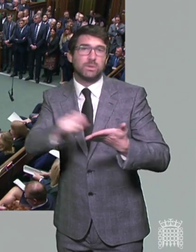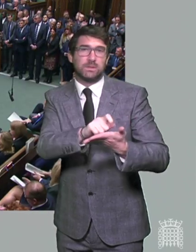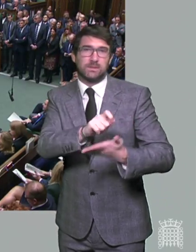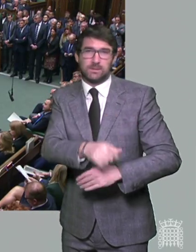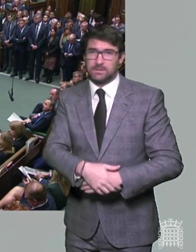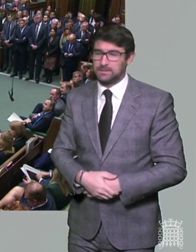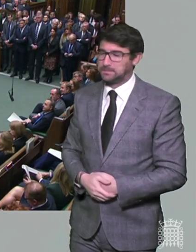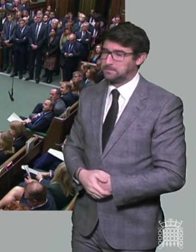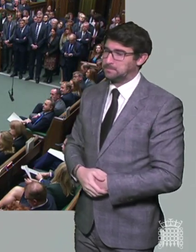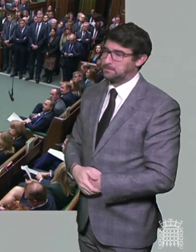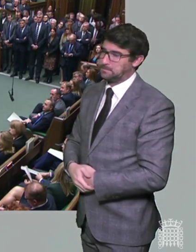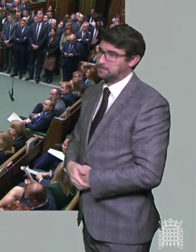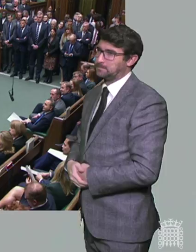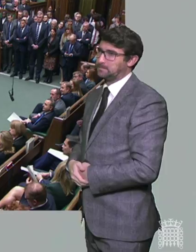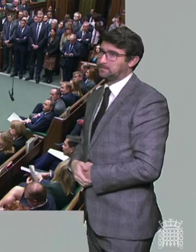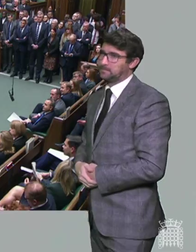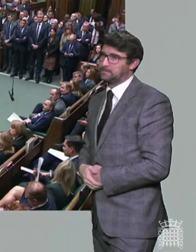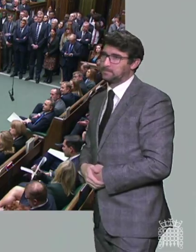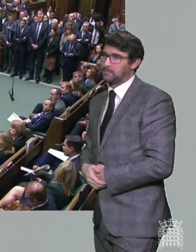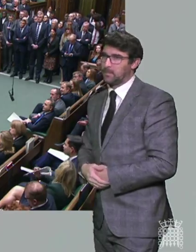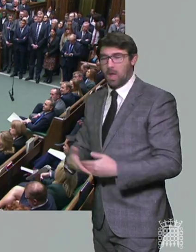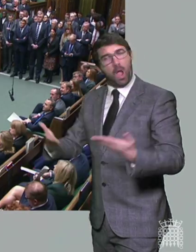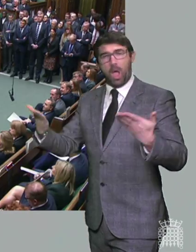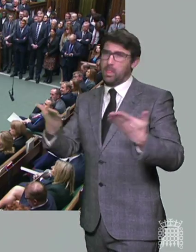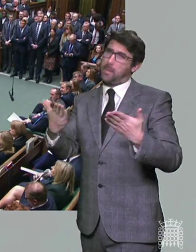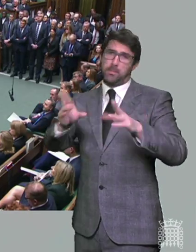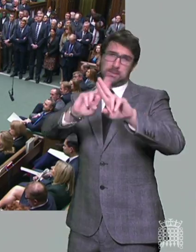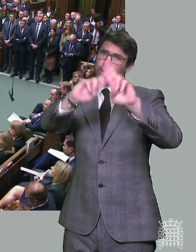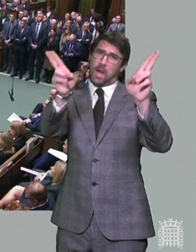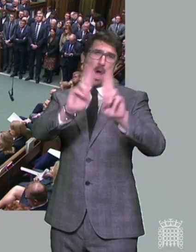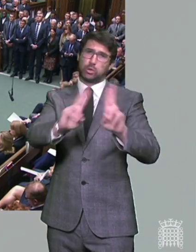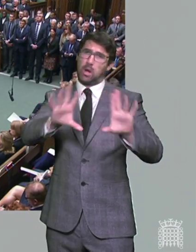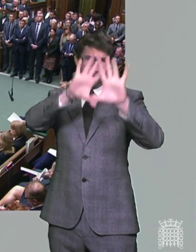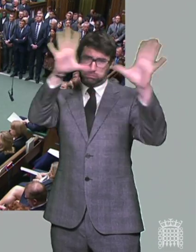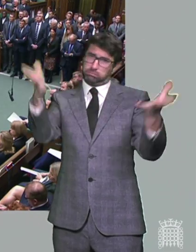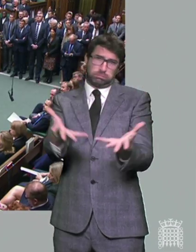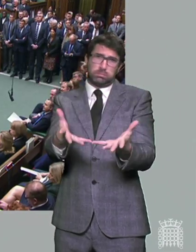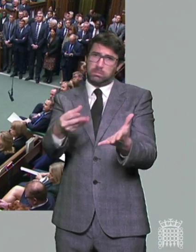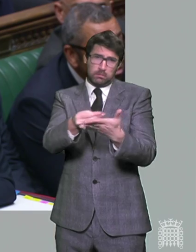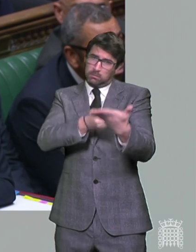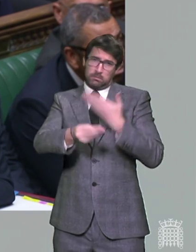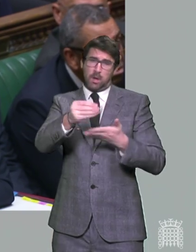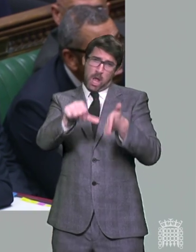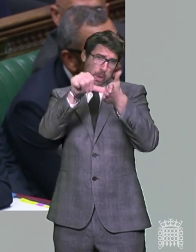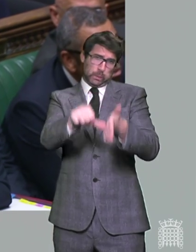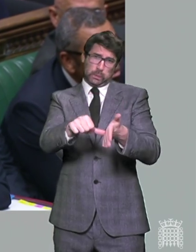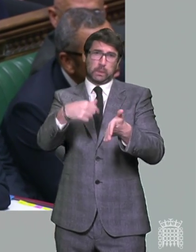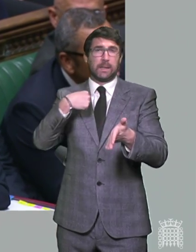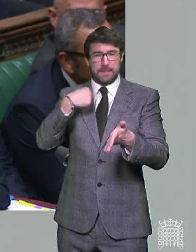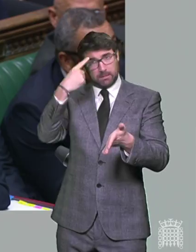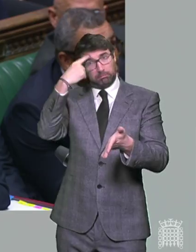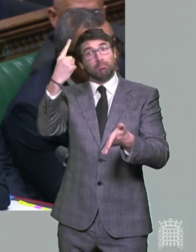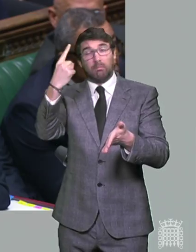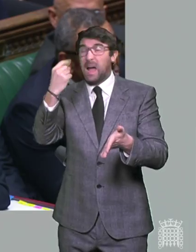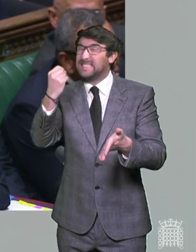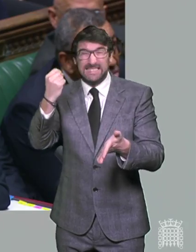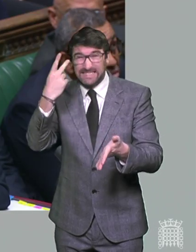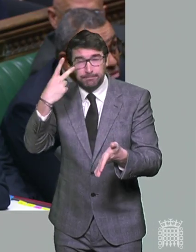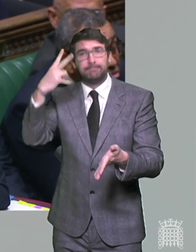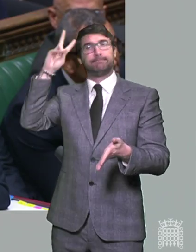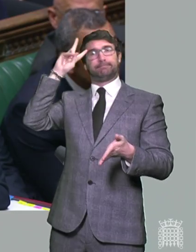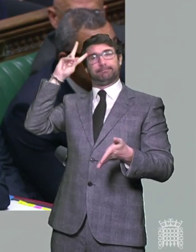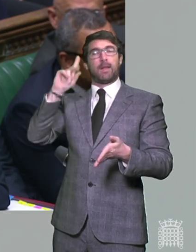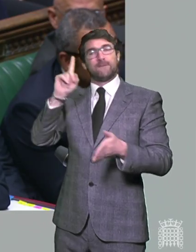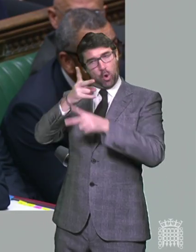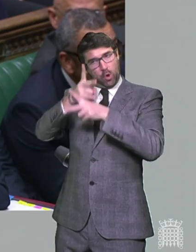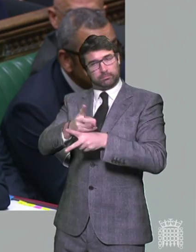We are facing very, very difficult economic times. I took the decision I had to in the interests of economic stability.